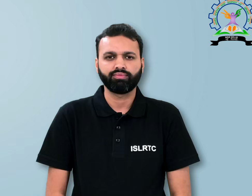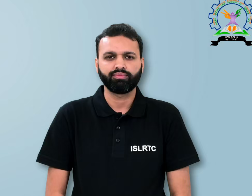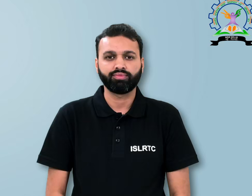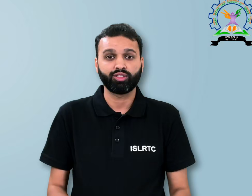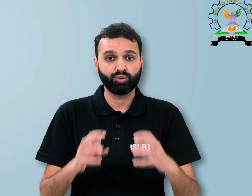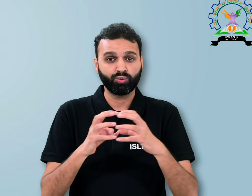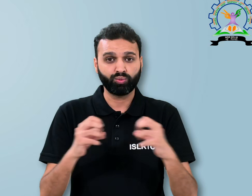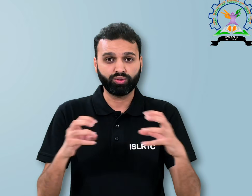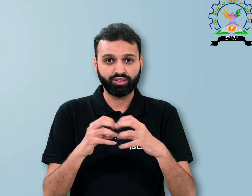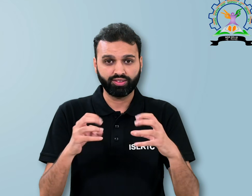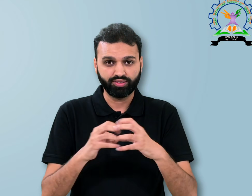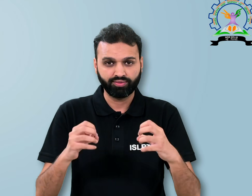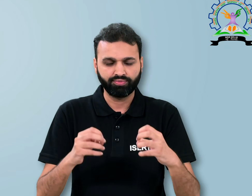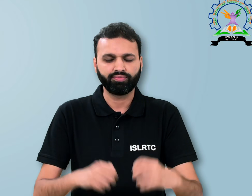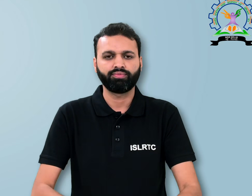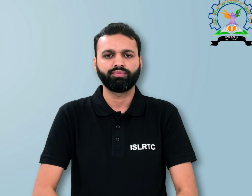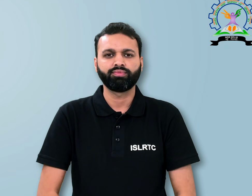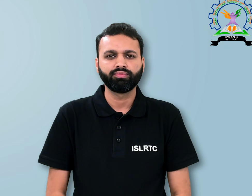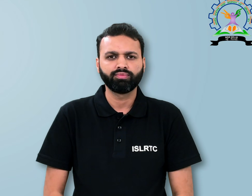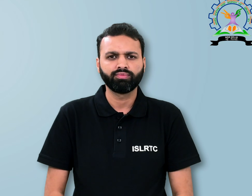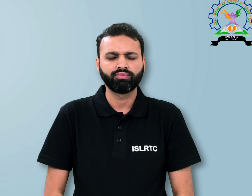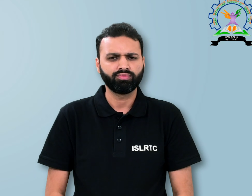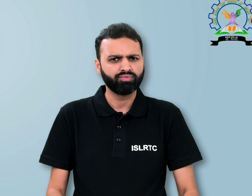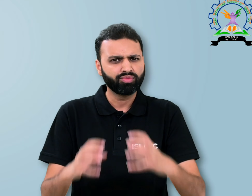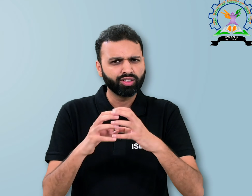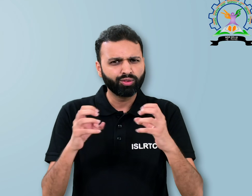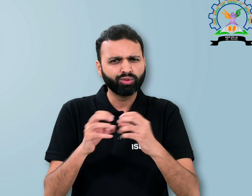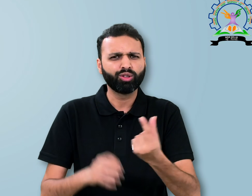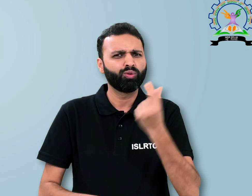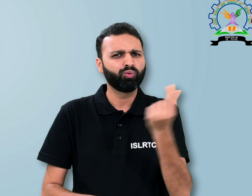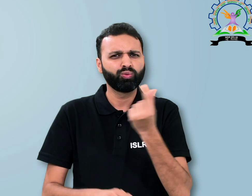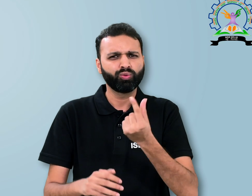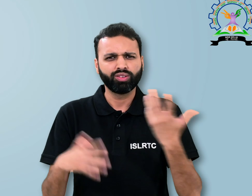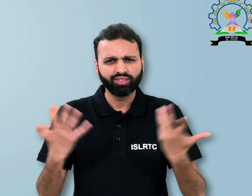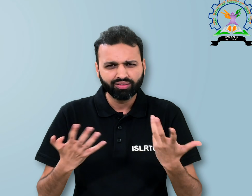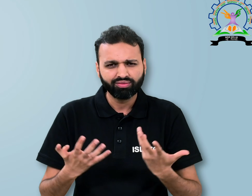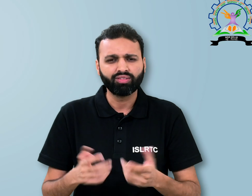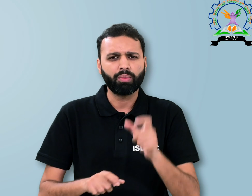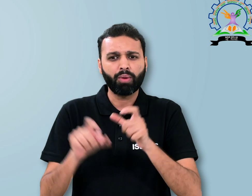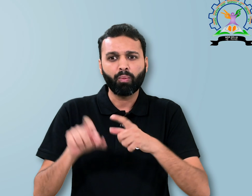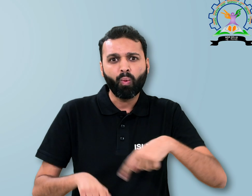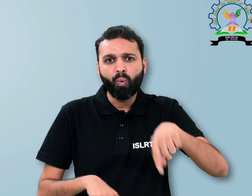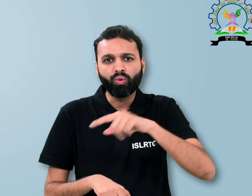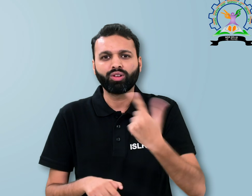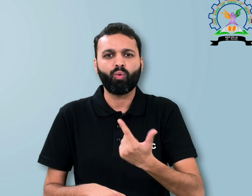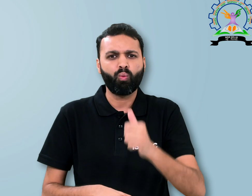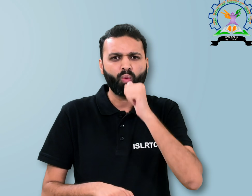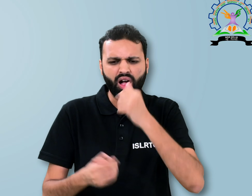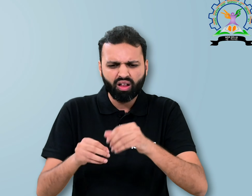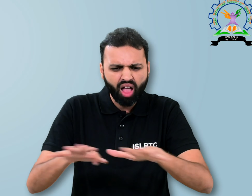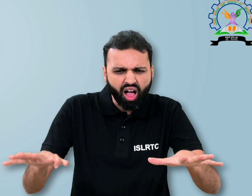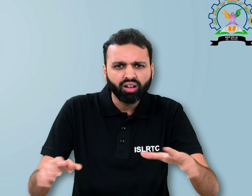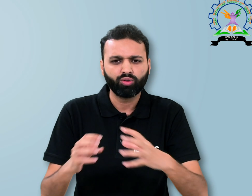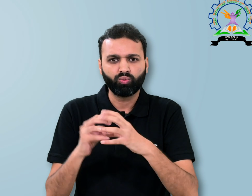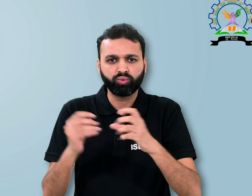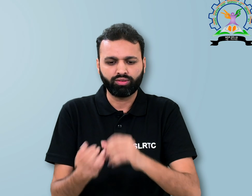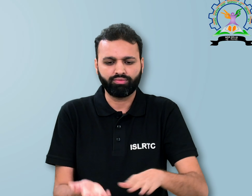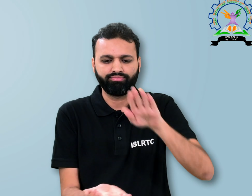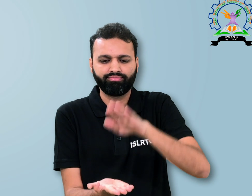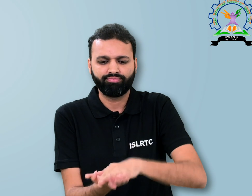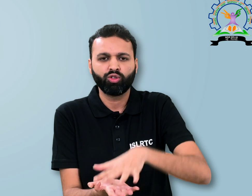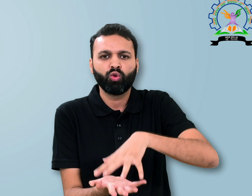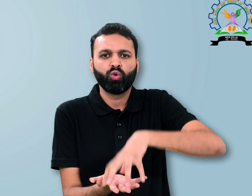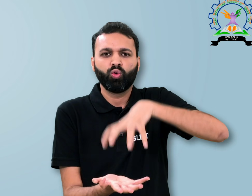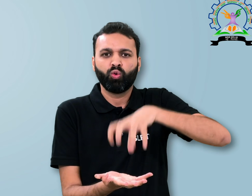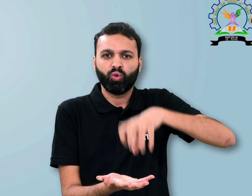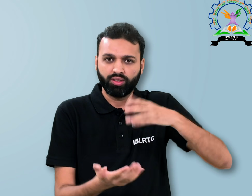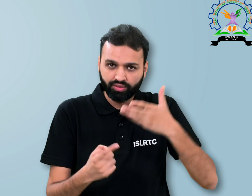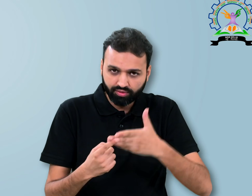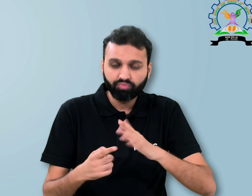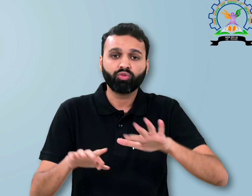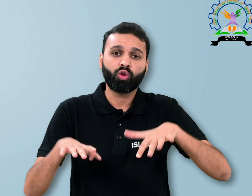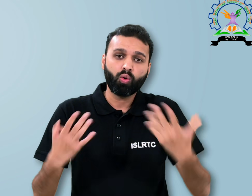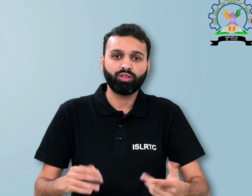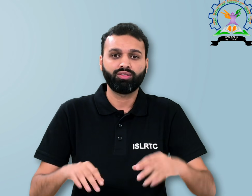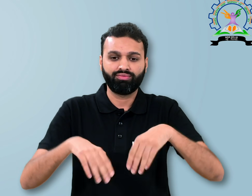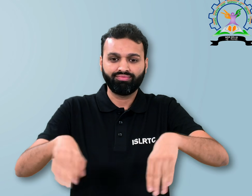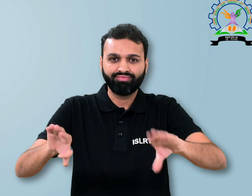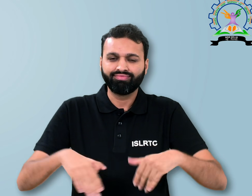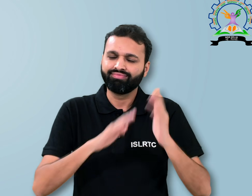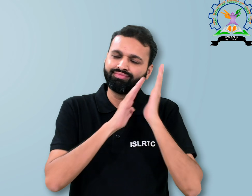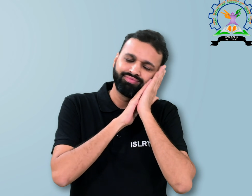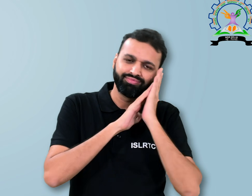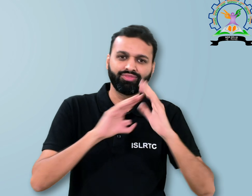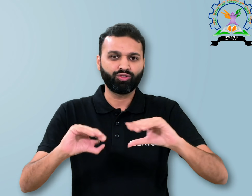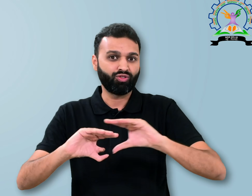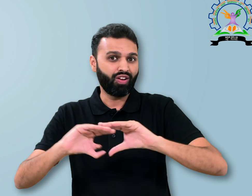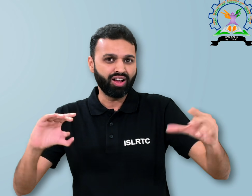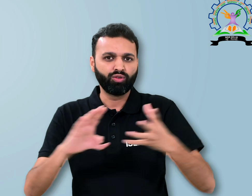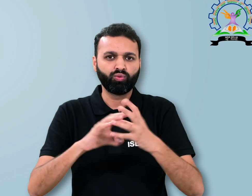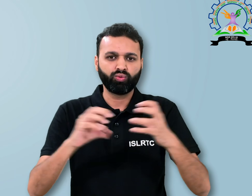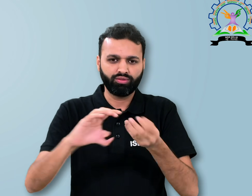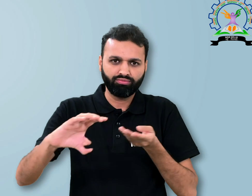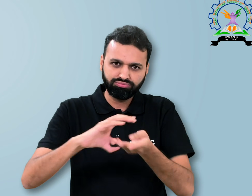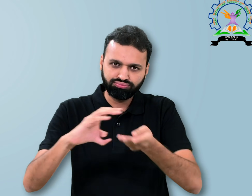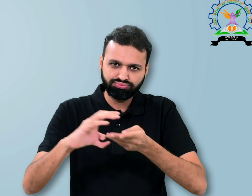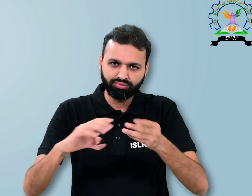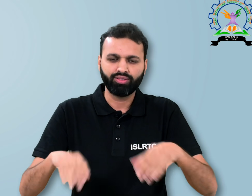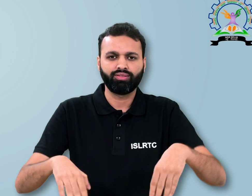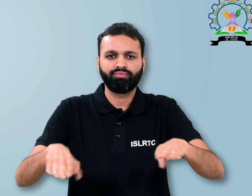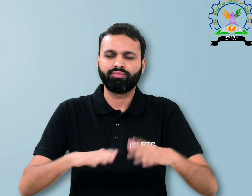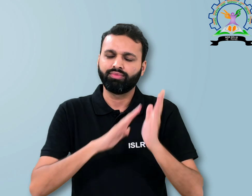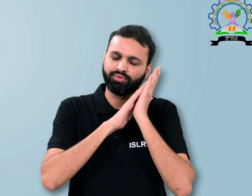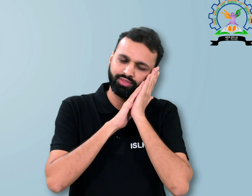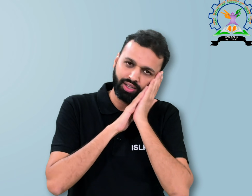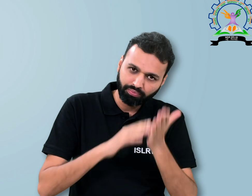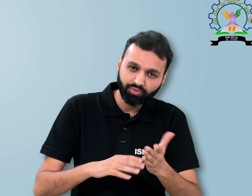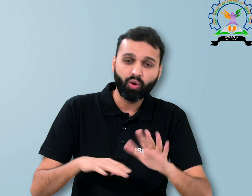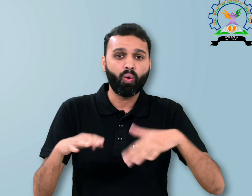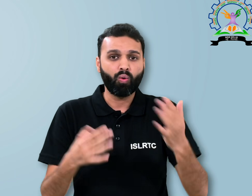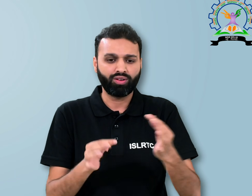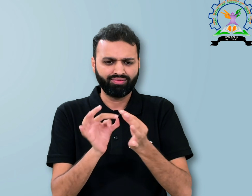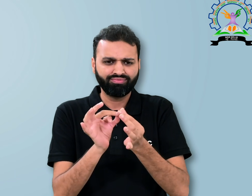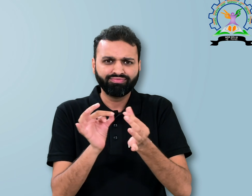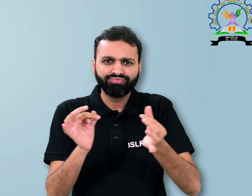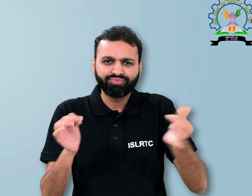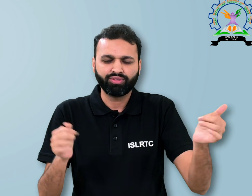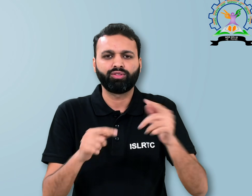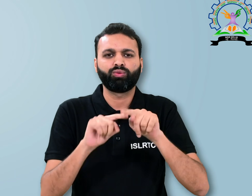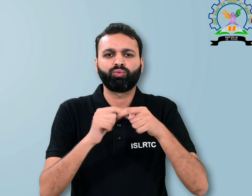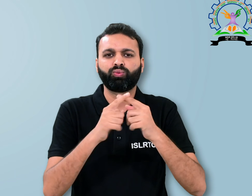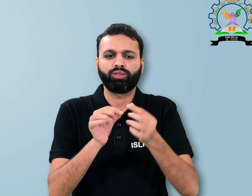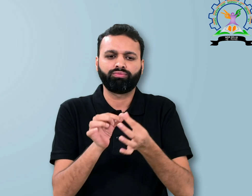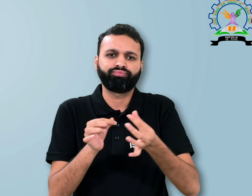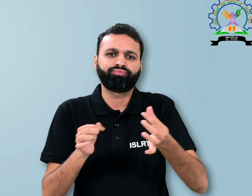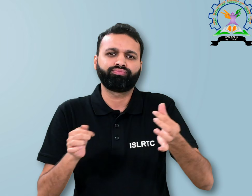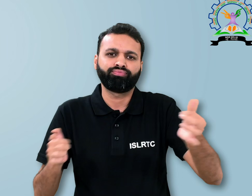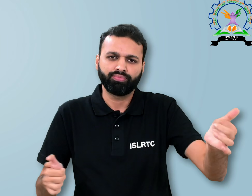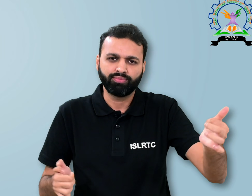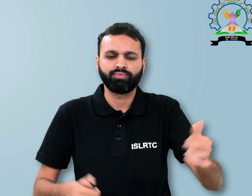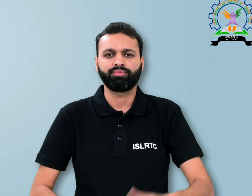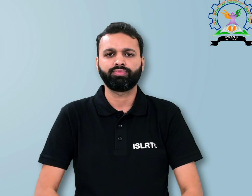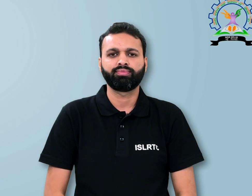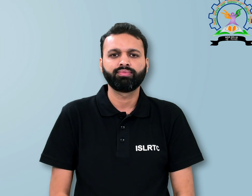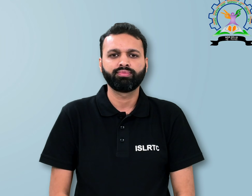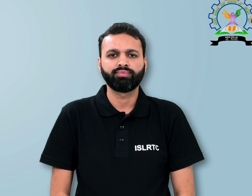Cotton Wool The lumps of cotton fibres are called cotton wool. It can be used as absorbent, filling quilts, pillows, etc., and making yarn.